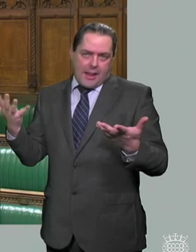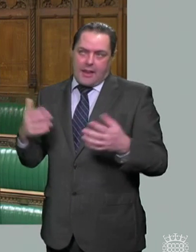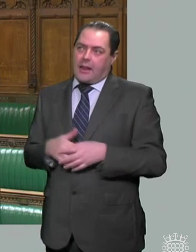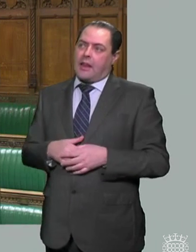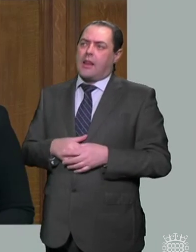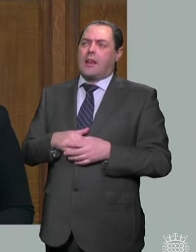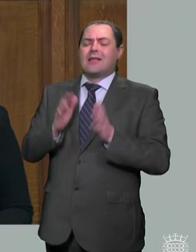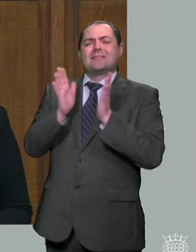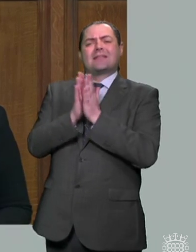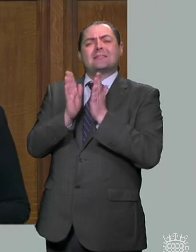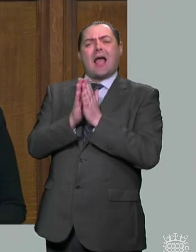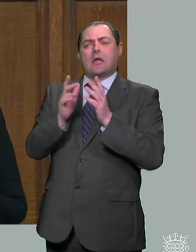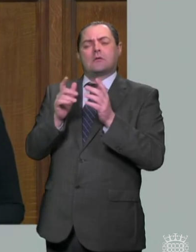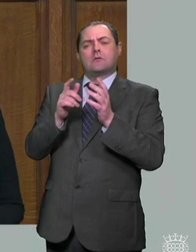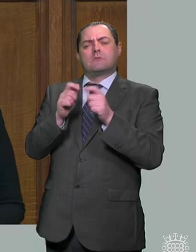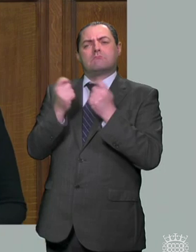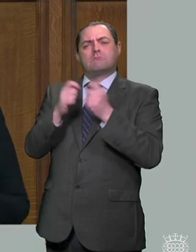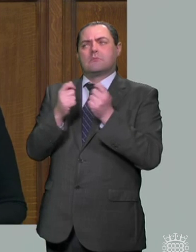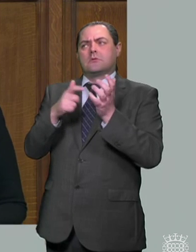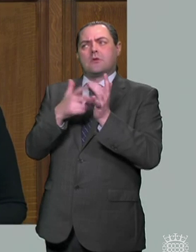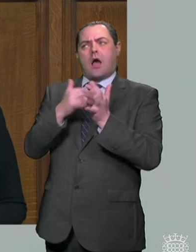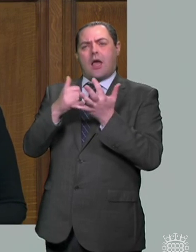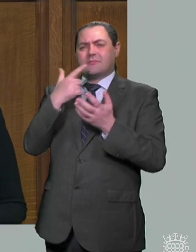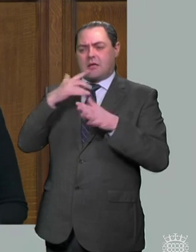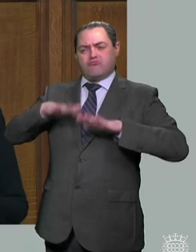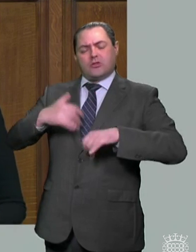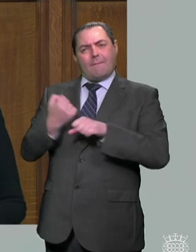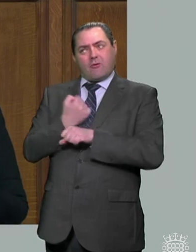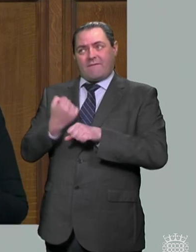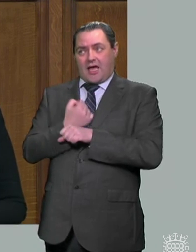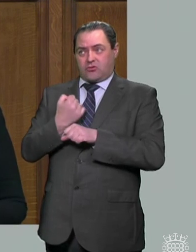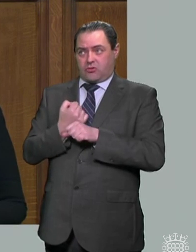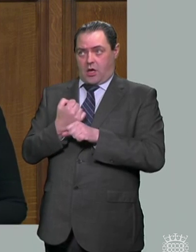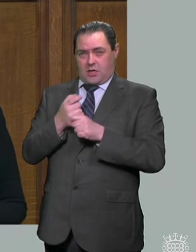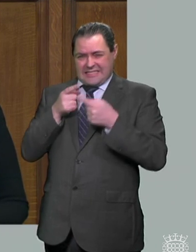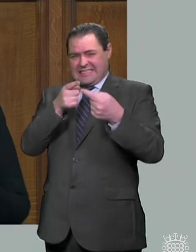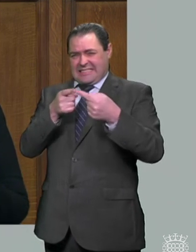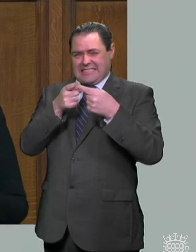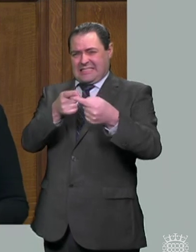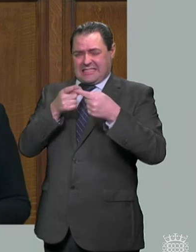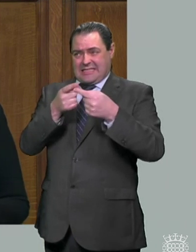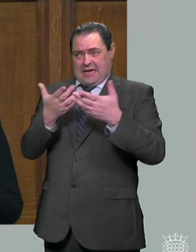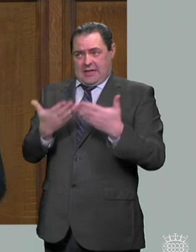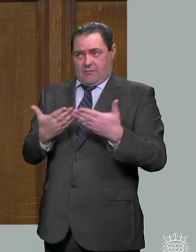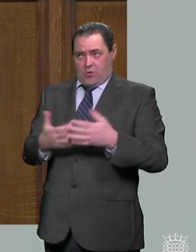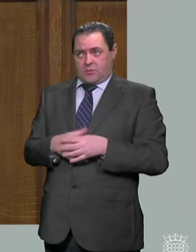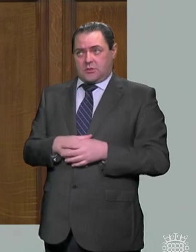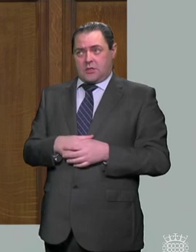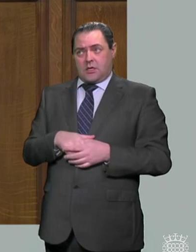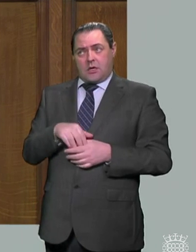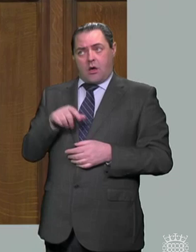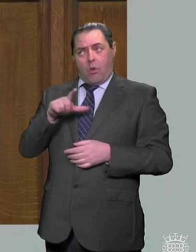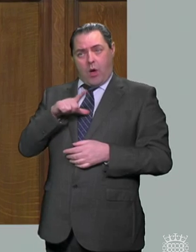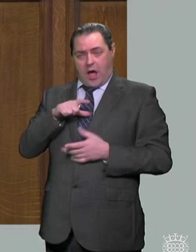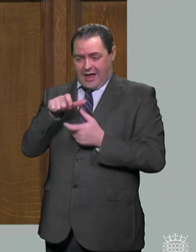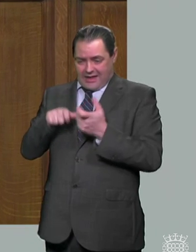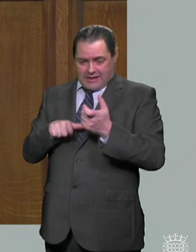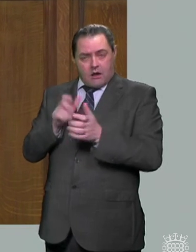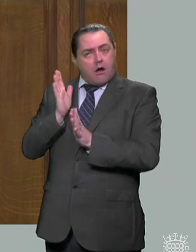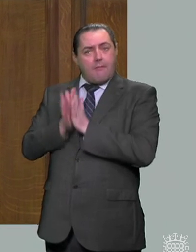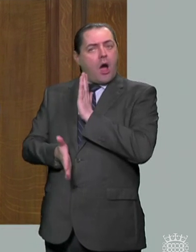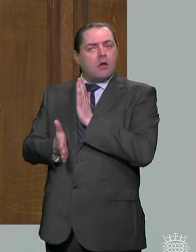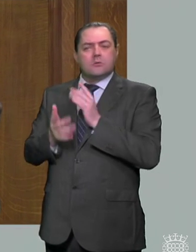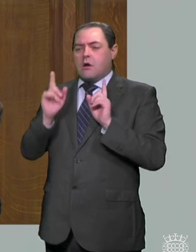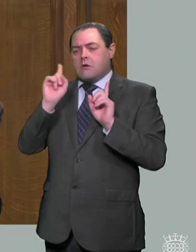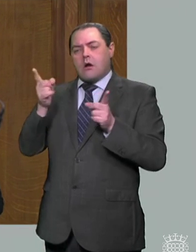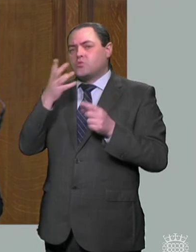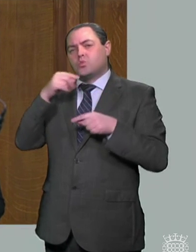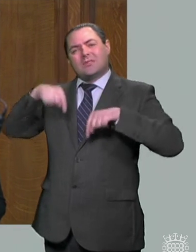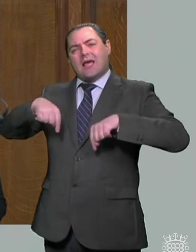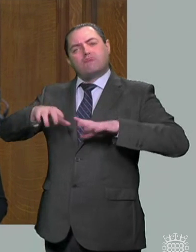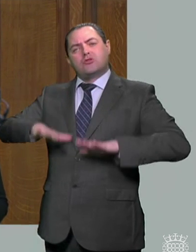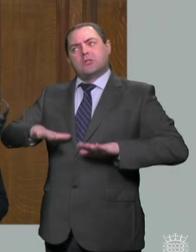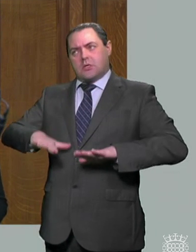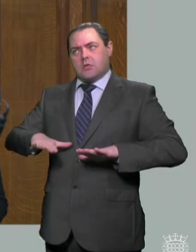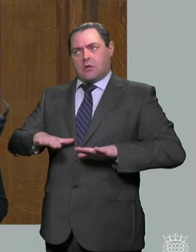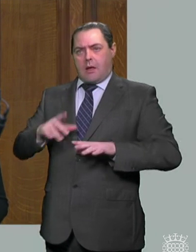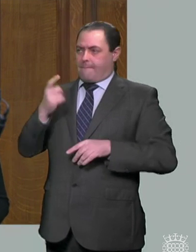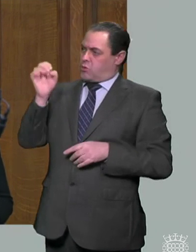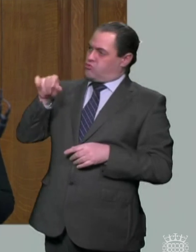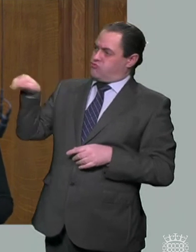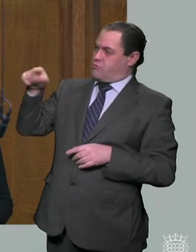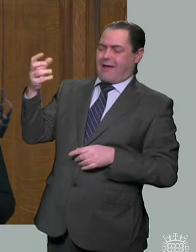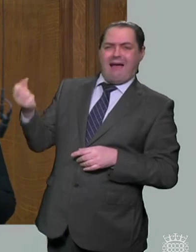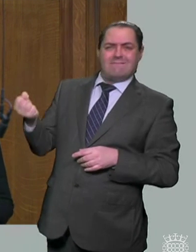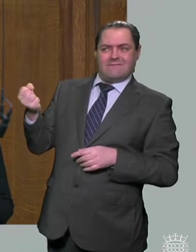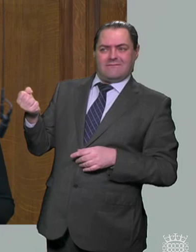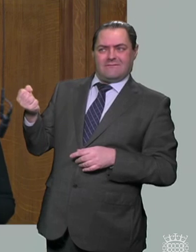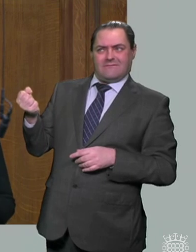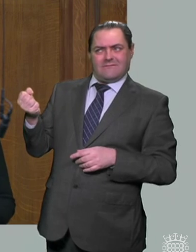Yet The Sunday Times reported this week that British manufacturers of lateral flow tests are battling with the Government after their kits failed to be cleared for use in this country, despite being available in Europe.